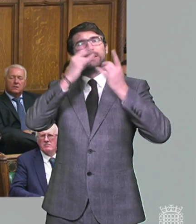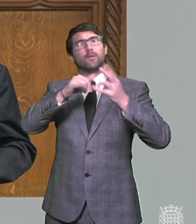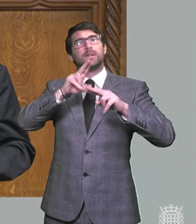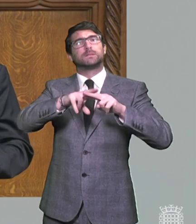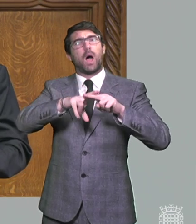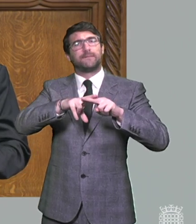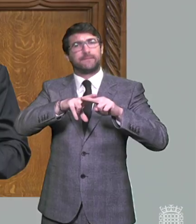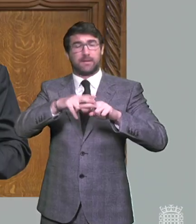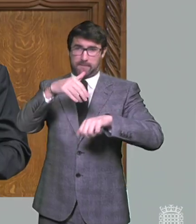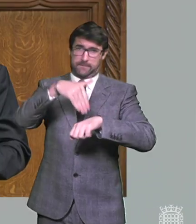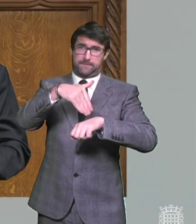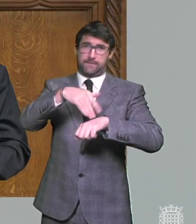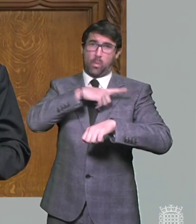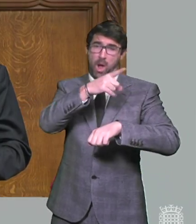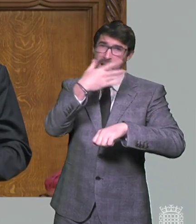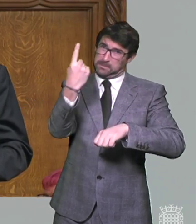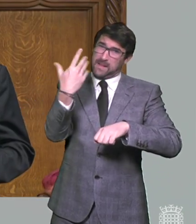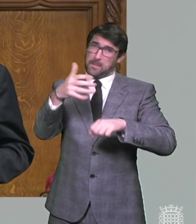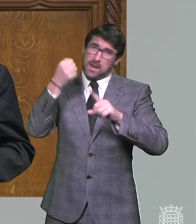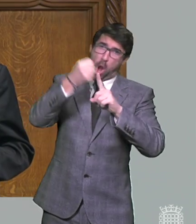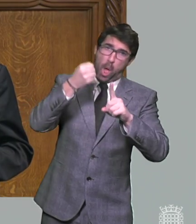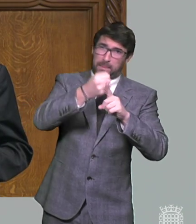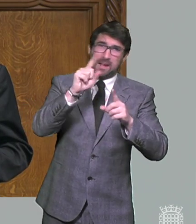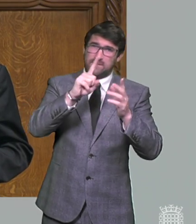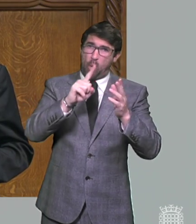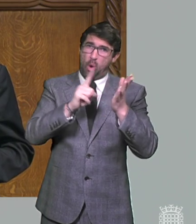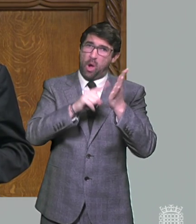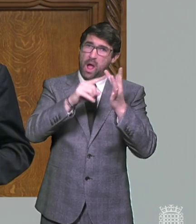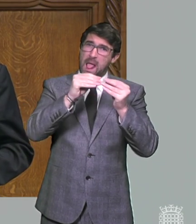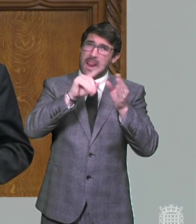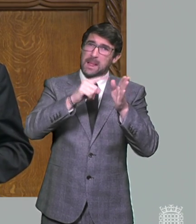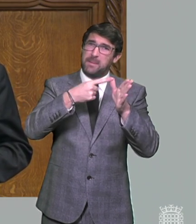It turns out that he has also lobbied for personal protective equipment giants Sante Global.